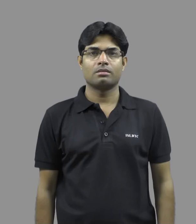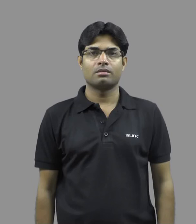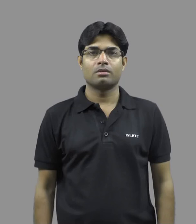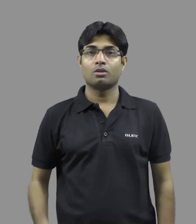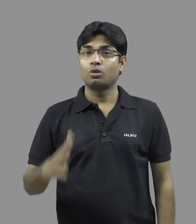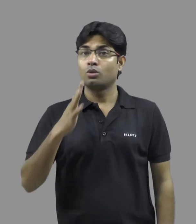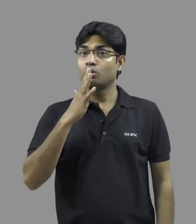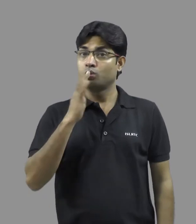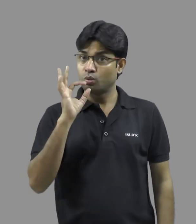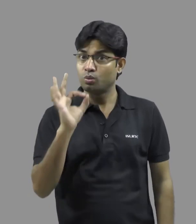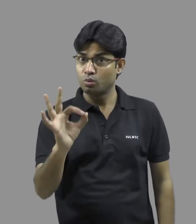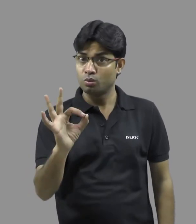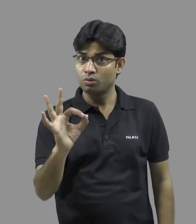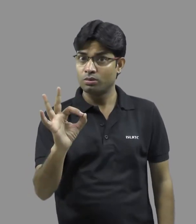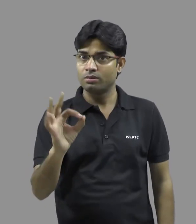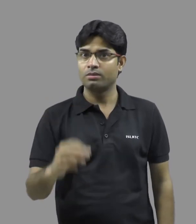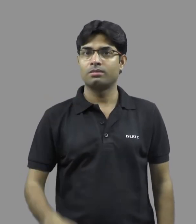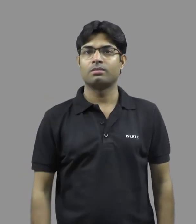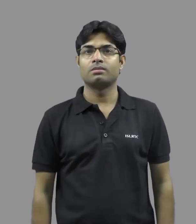True